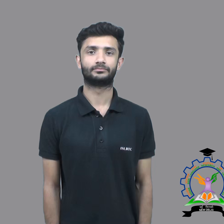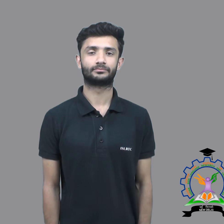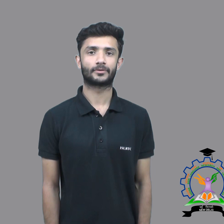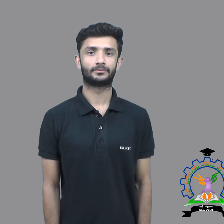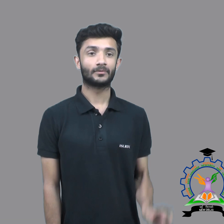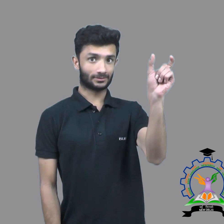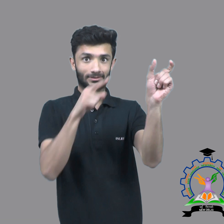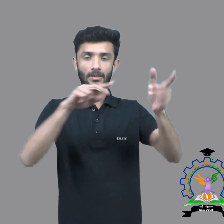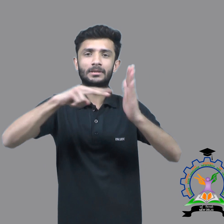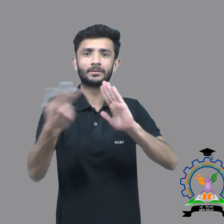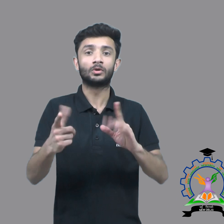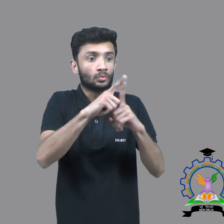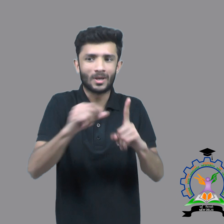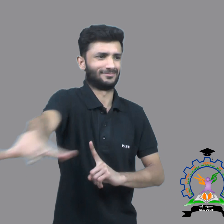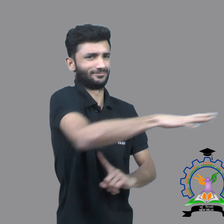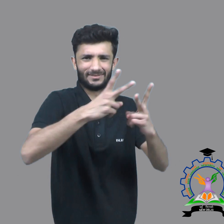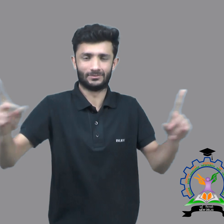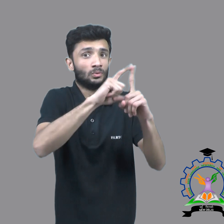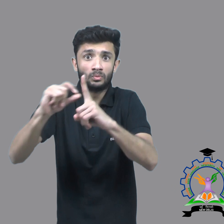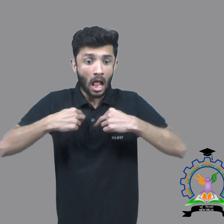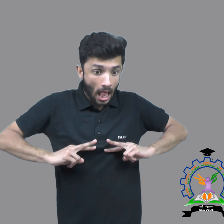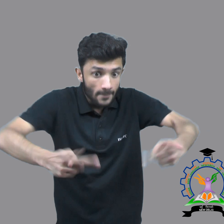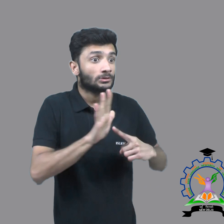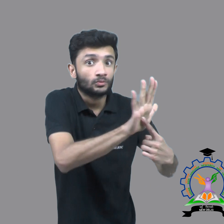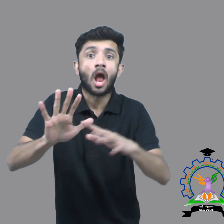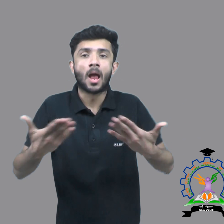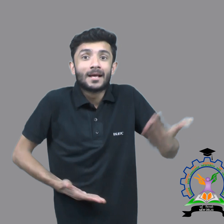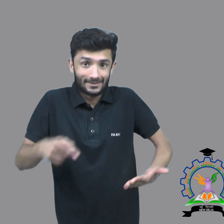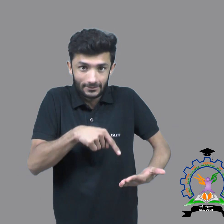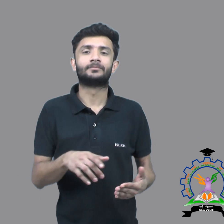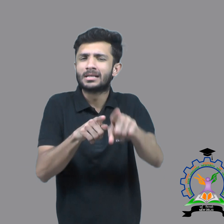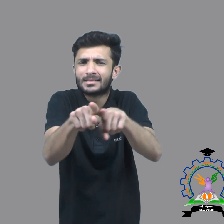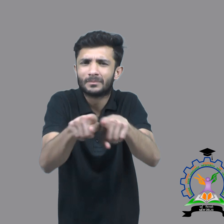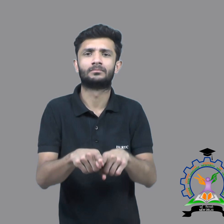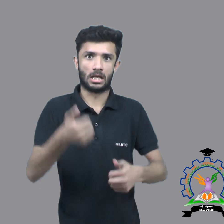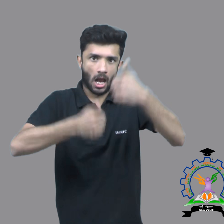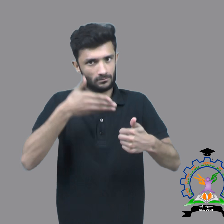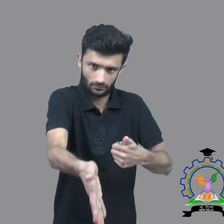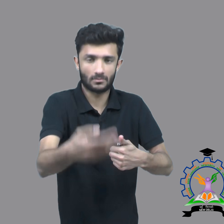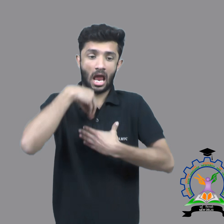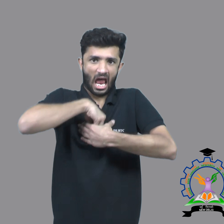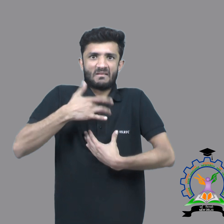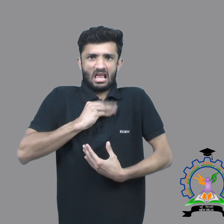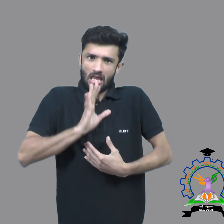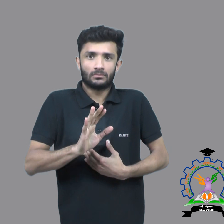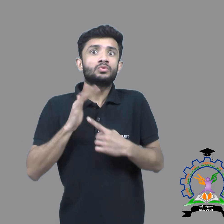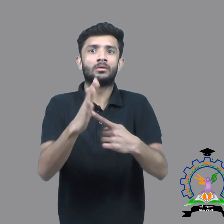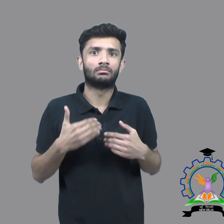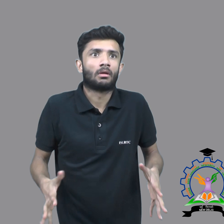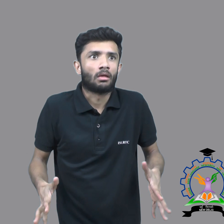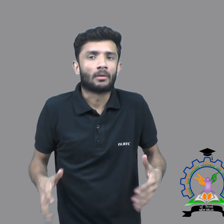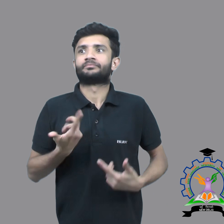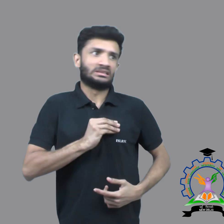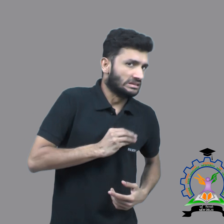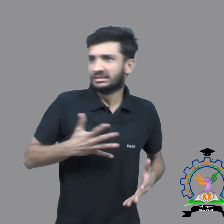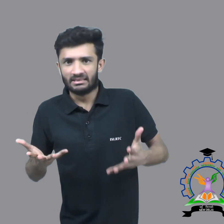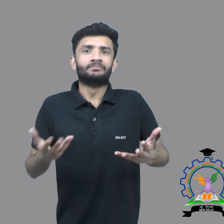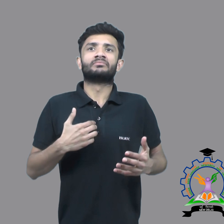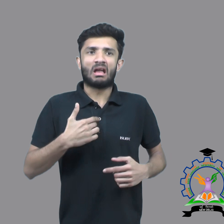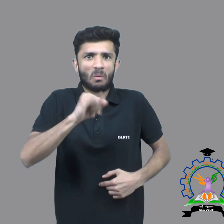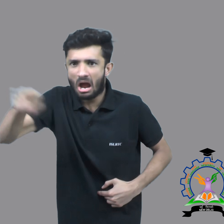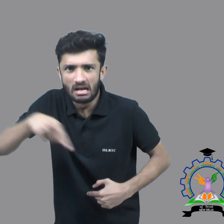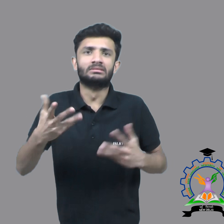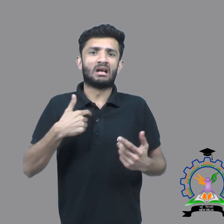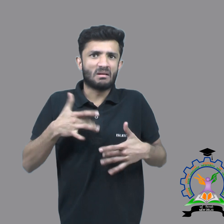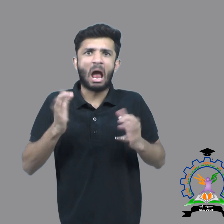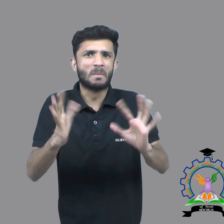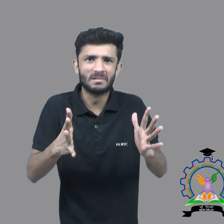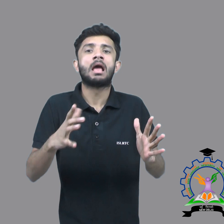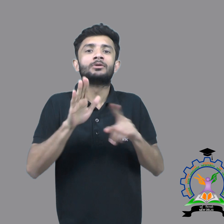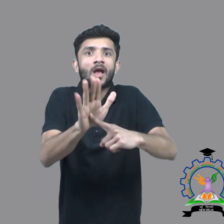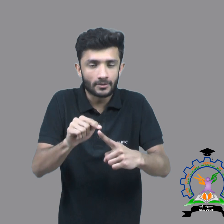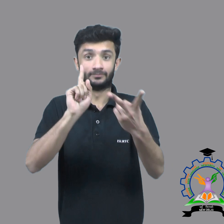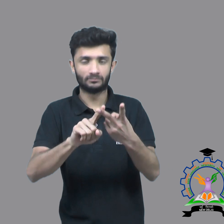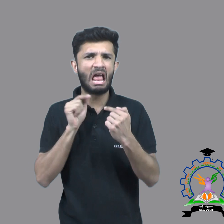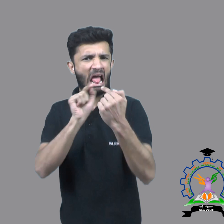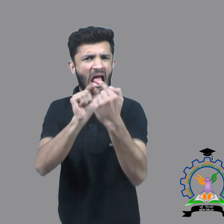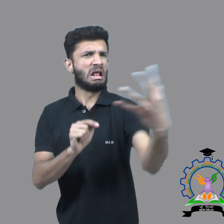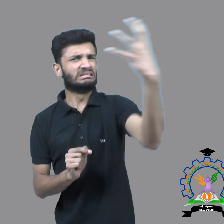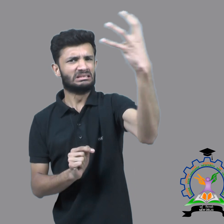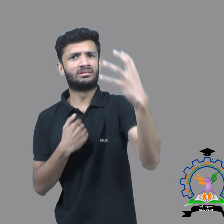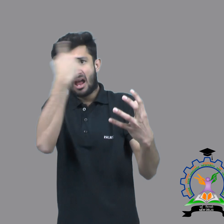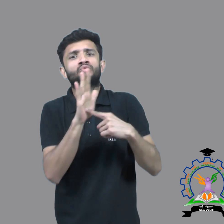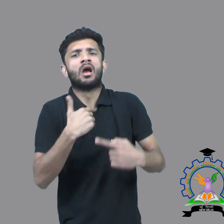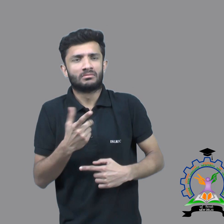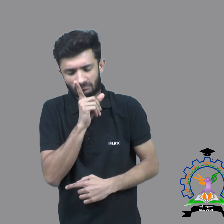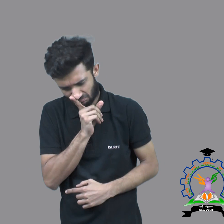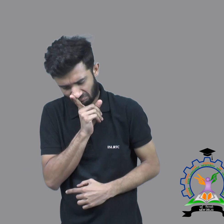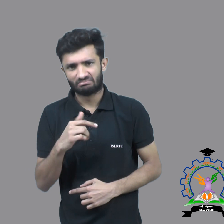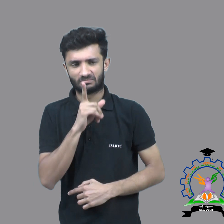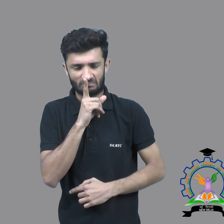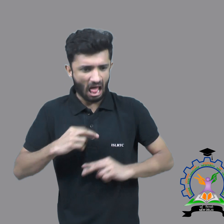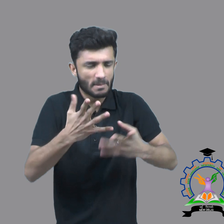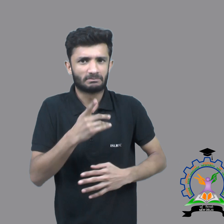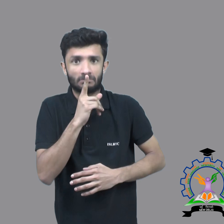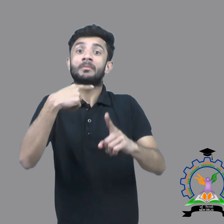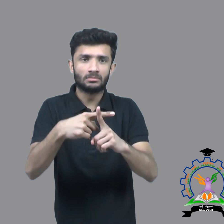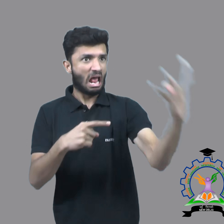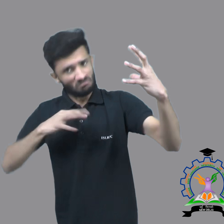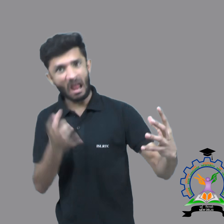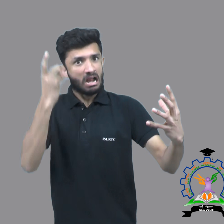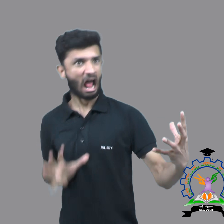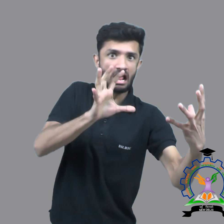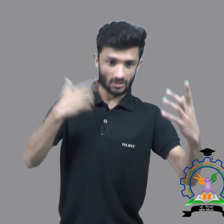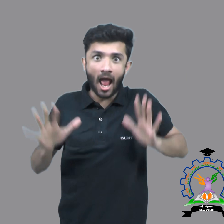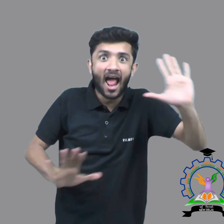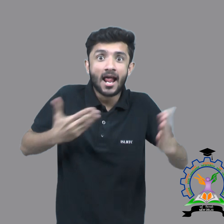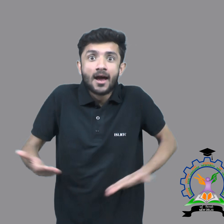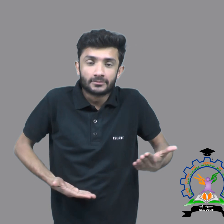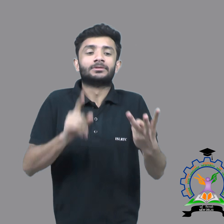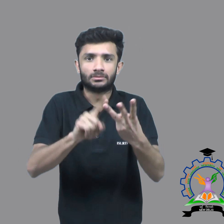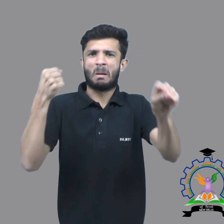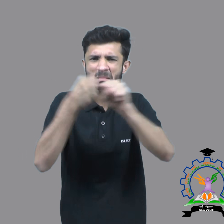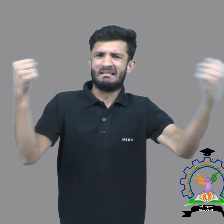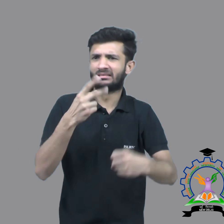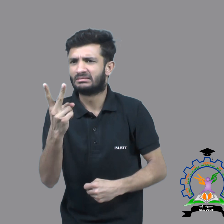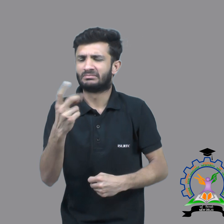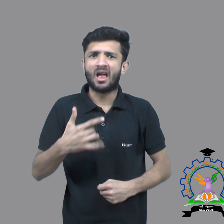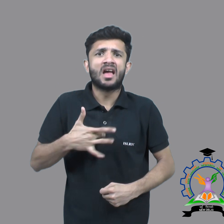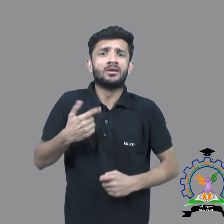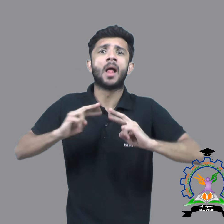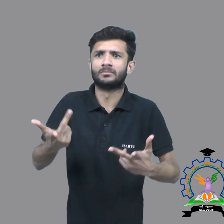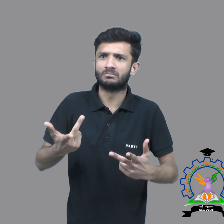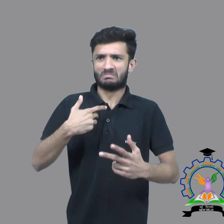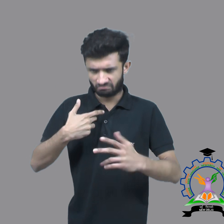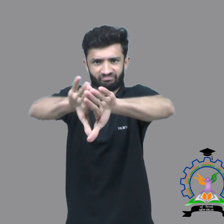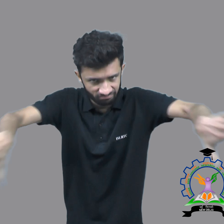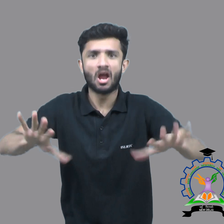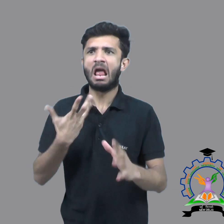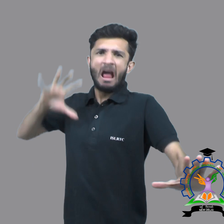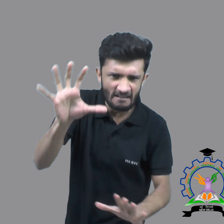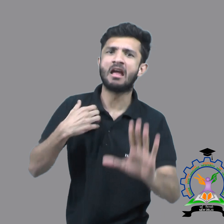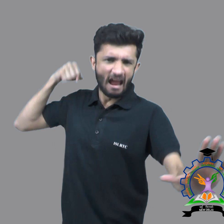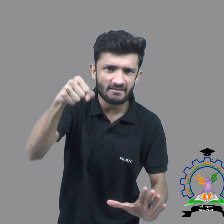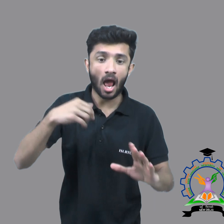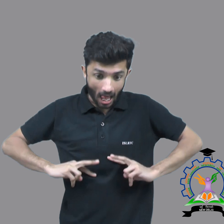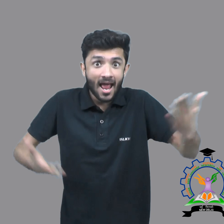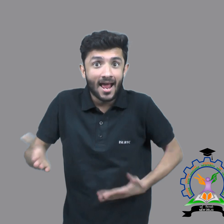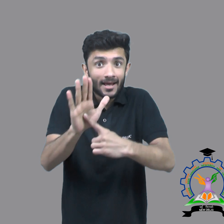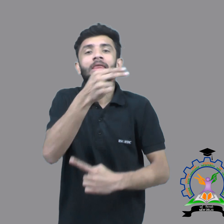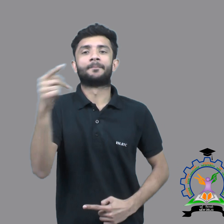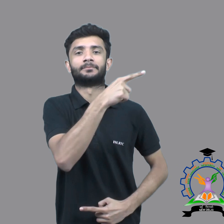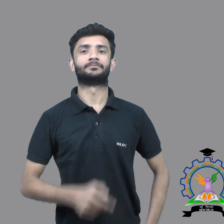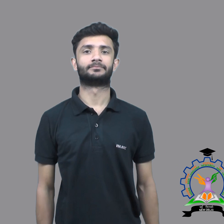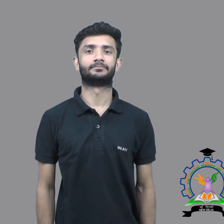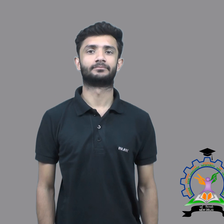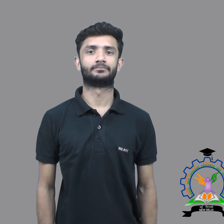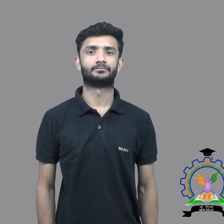Behaviour